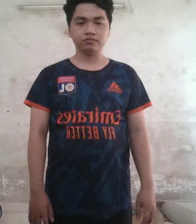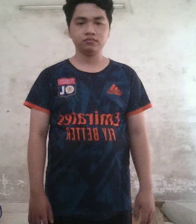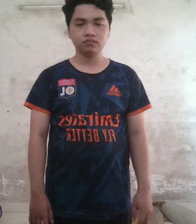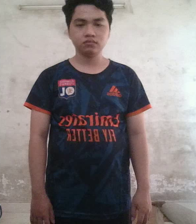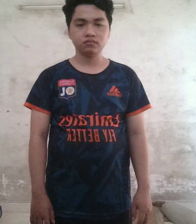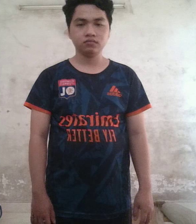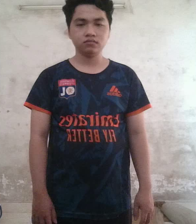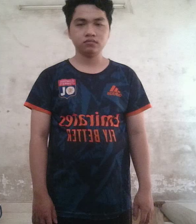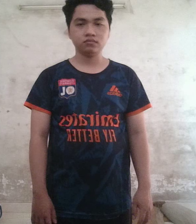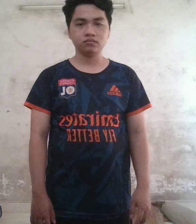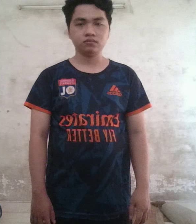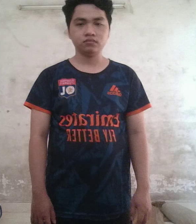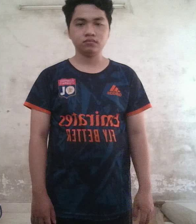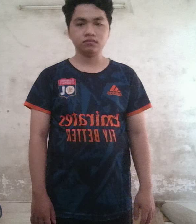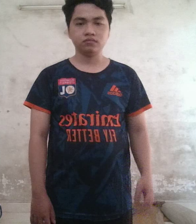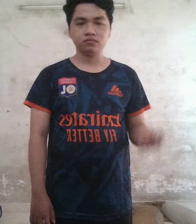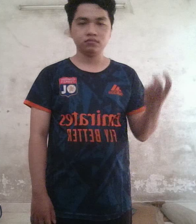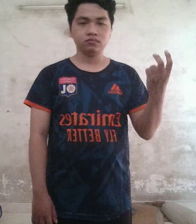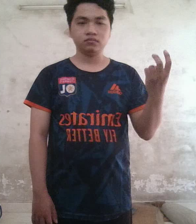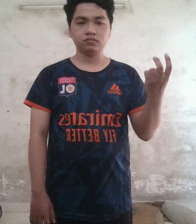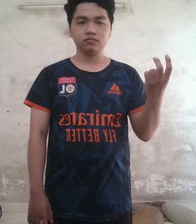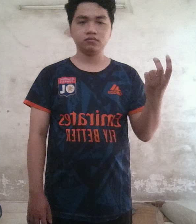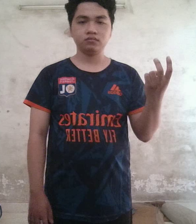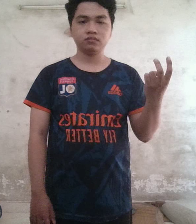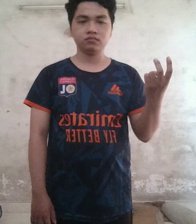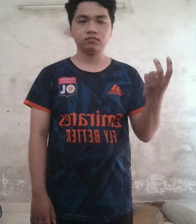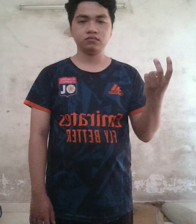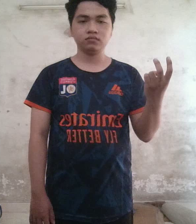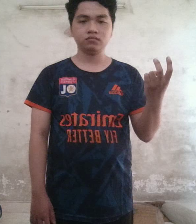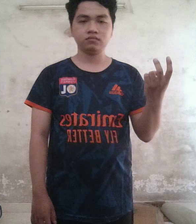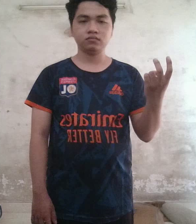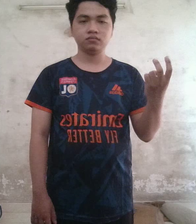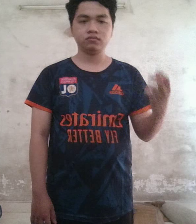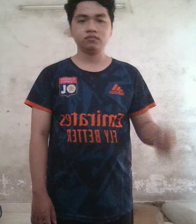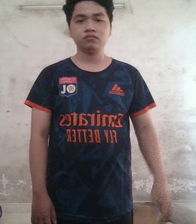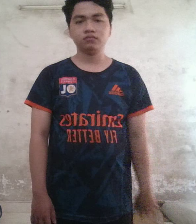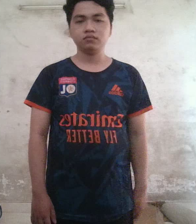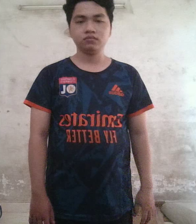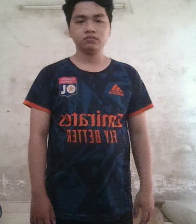ă